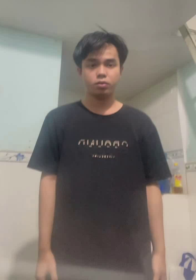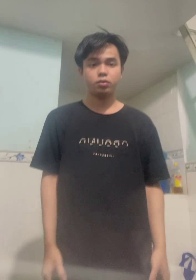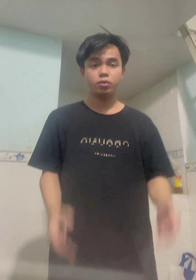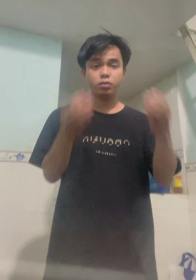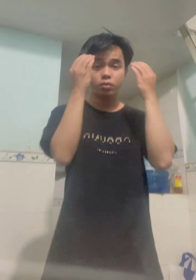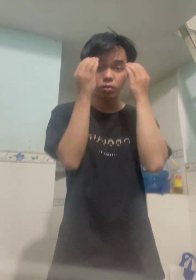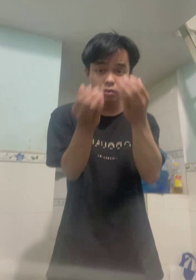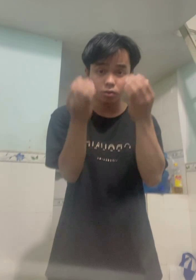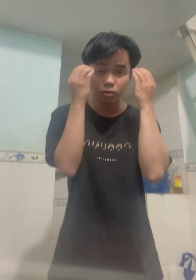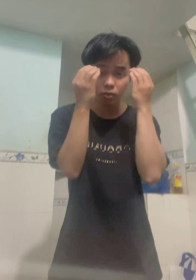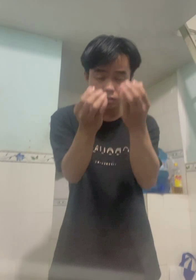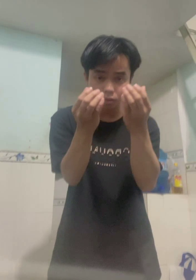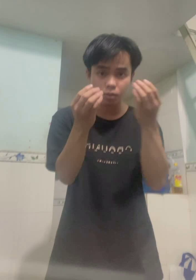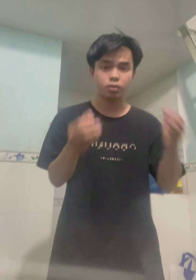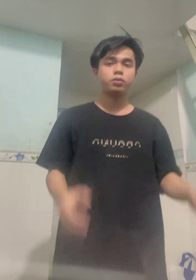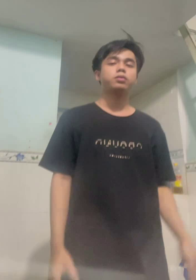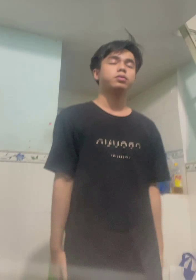ngac nhien